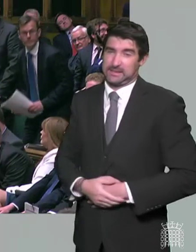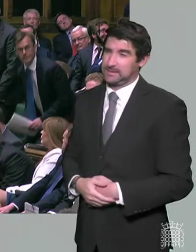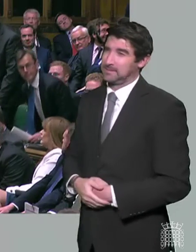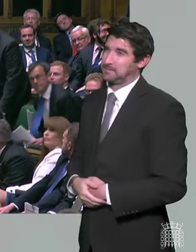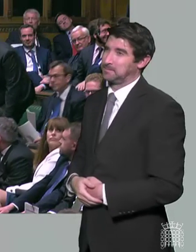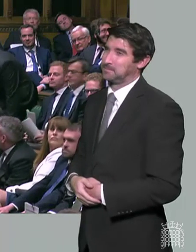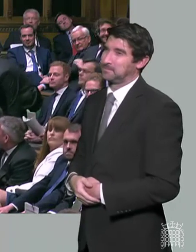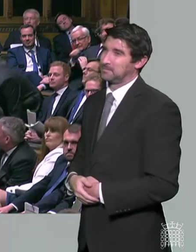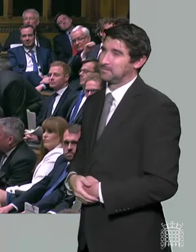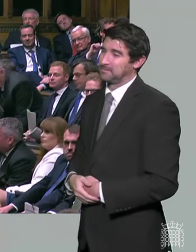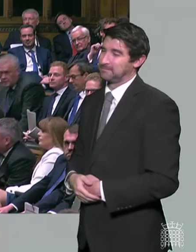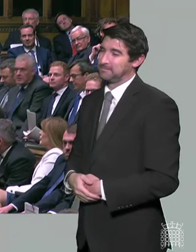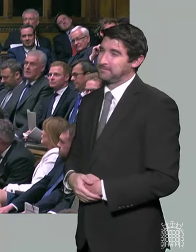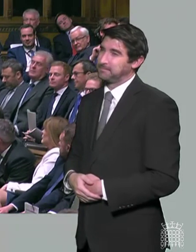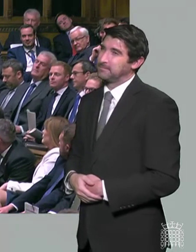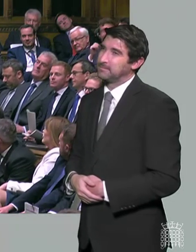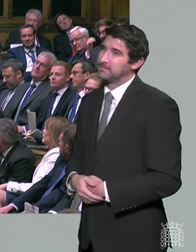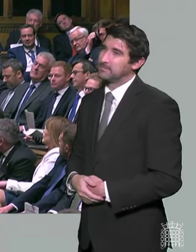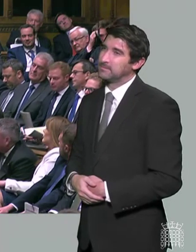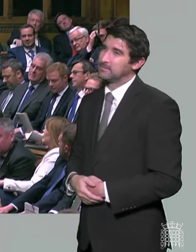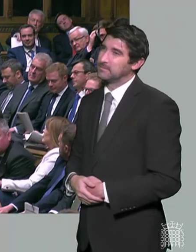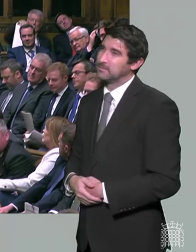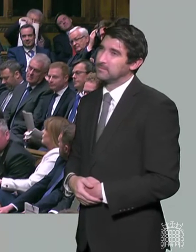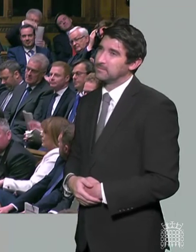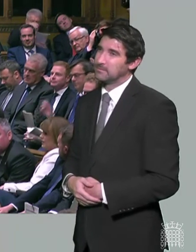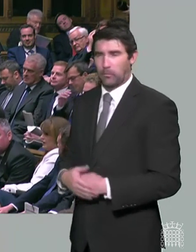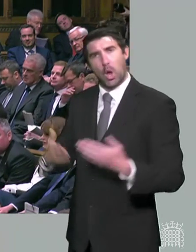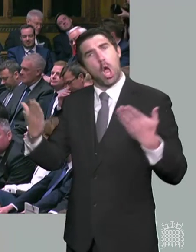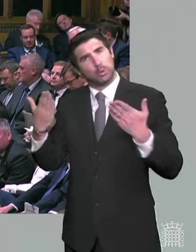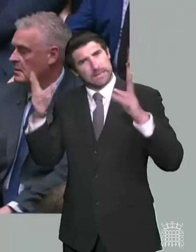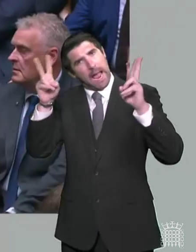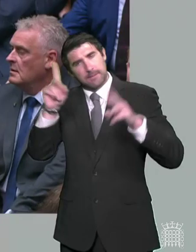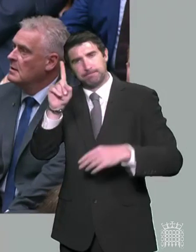Today is Pension Credit Awareness Day.